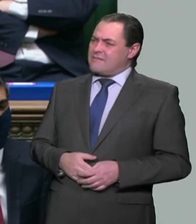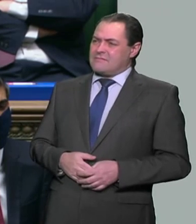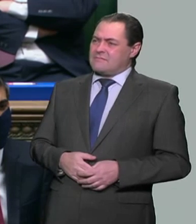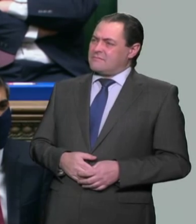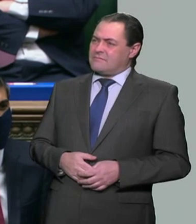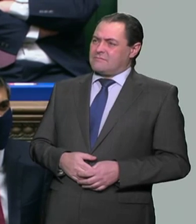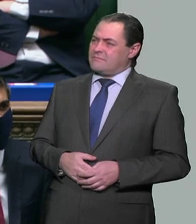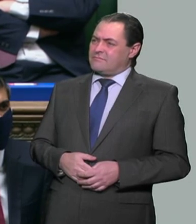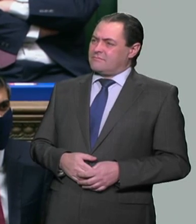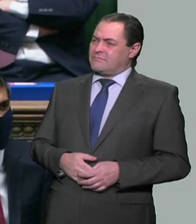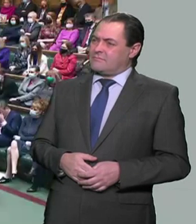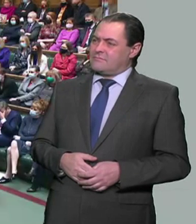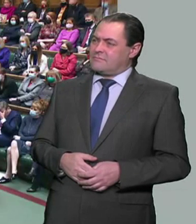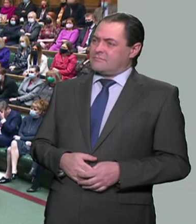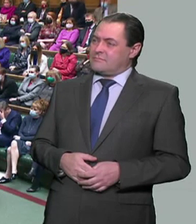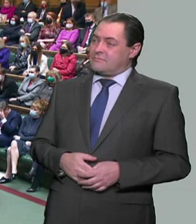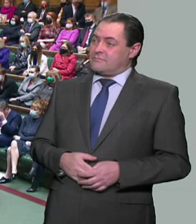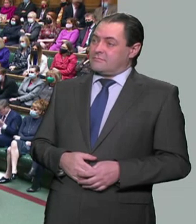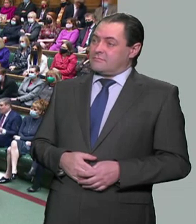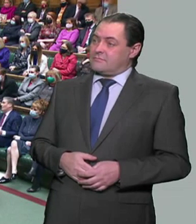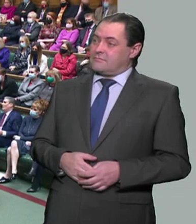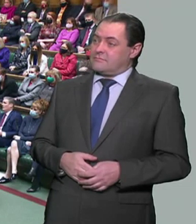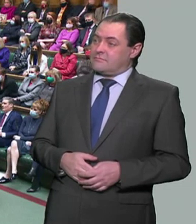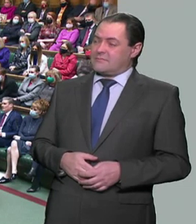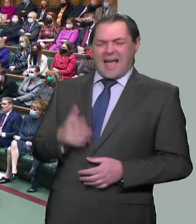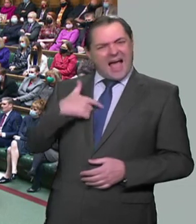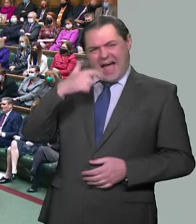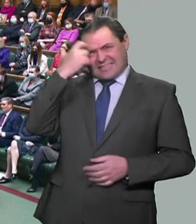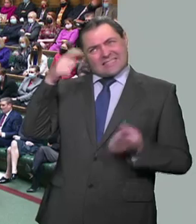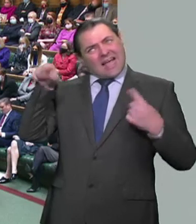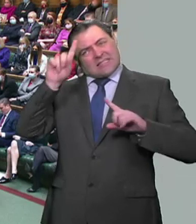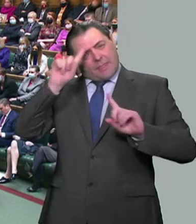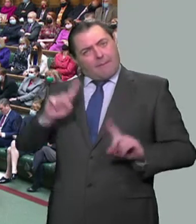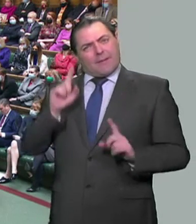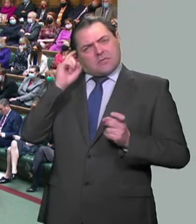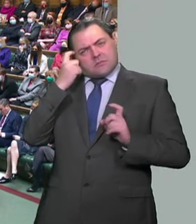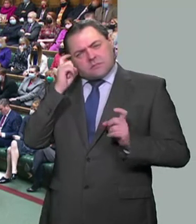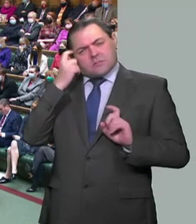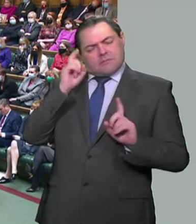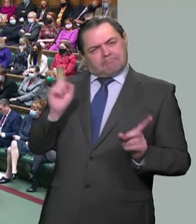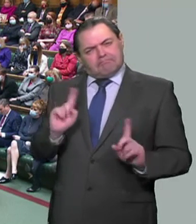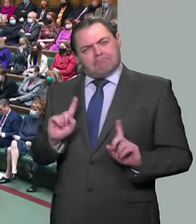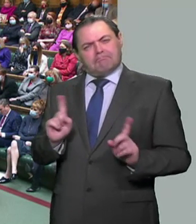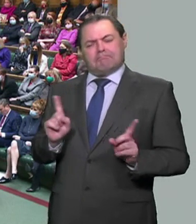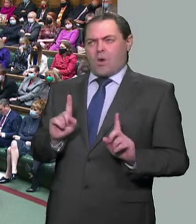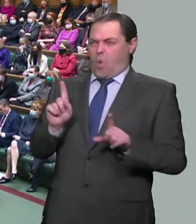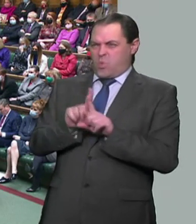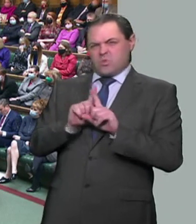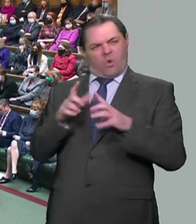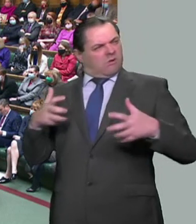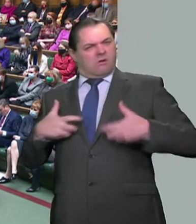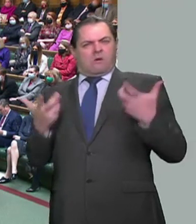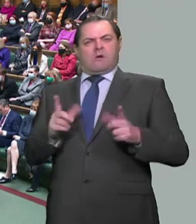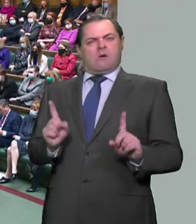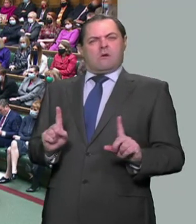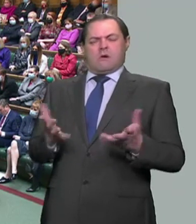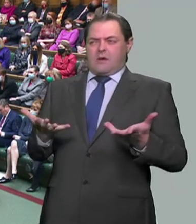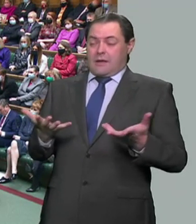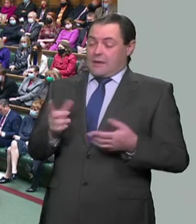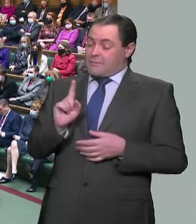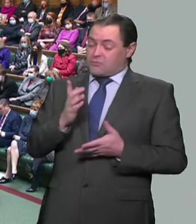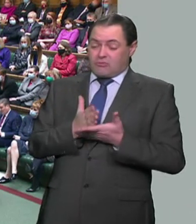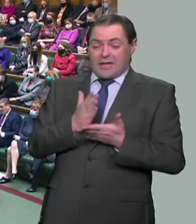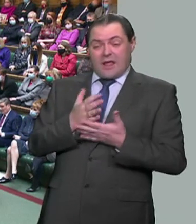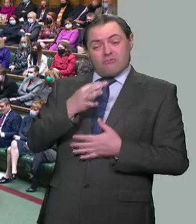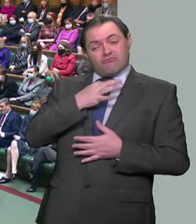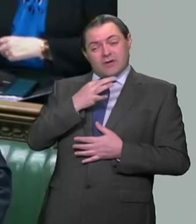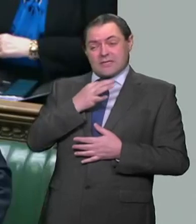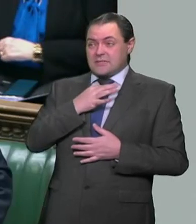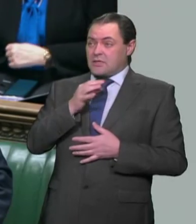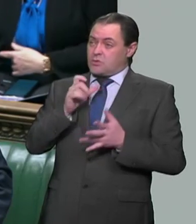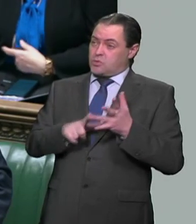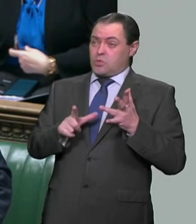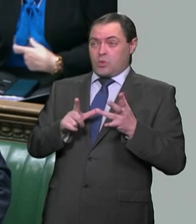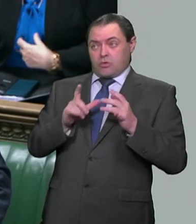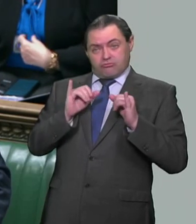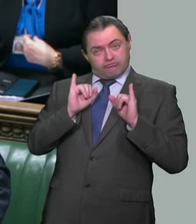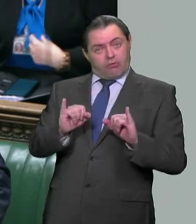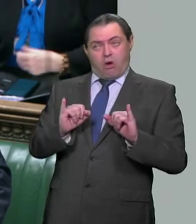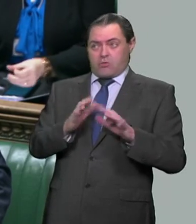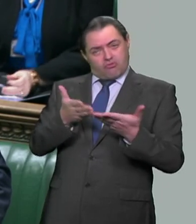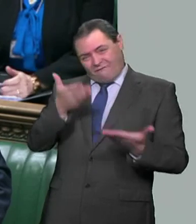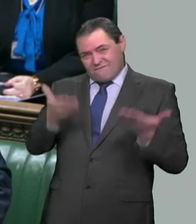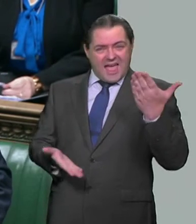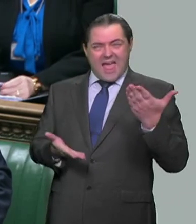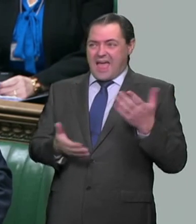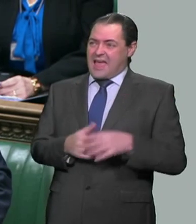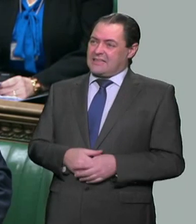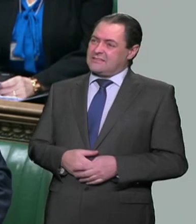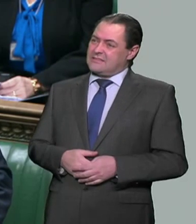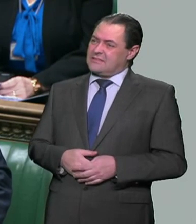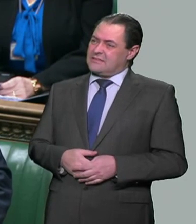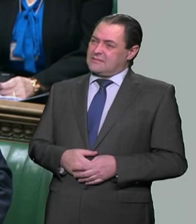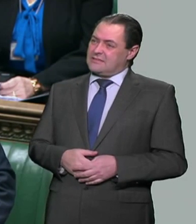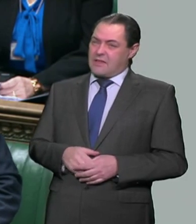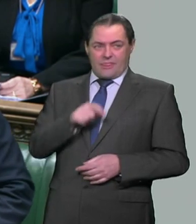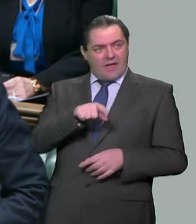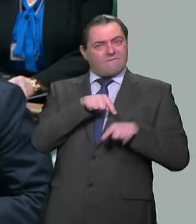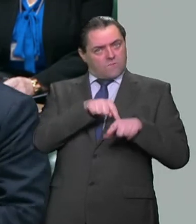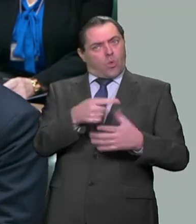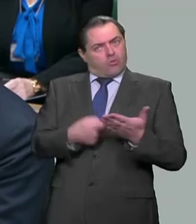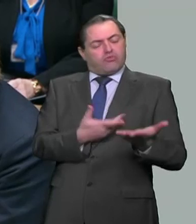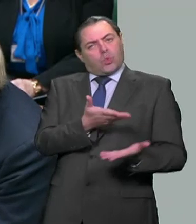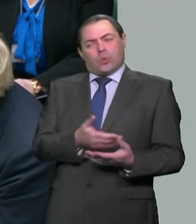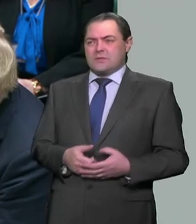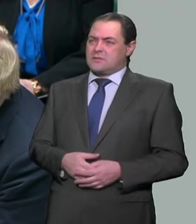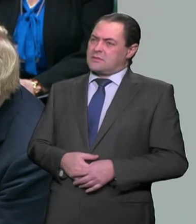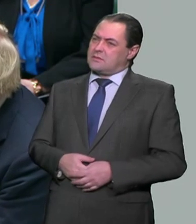I understand public anxiety about this and I understand public indignation, but there is a risk of doing a grave injustice to people who were, frankly, obeying the rules.